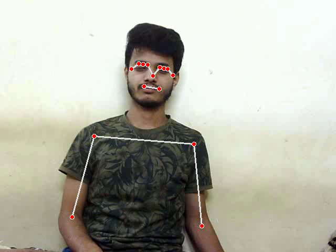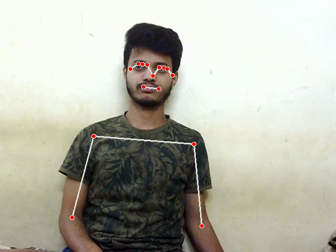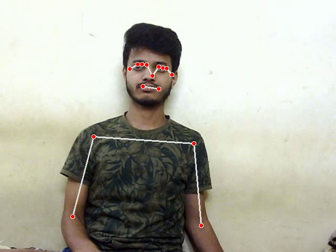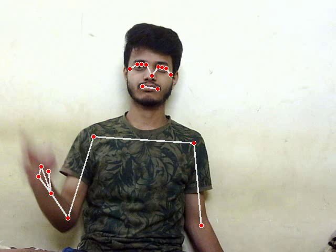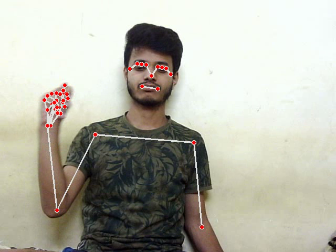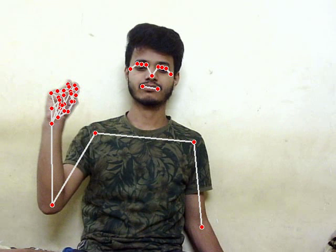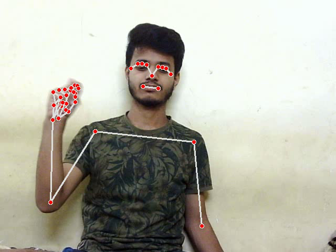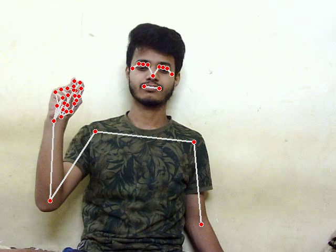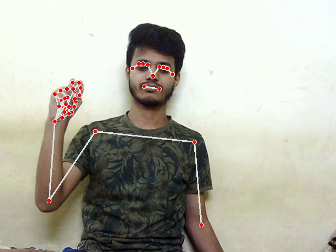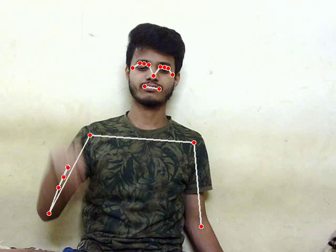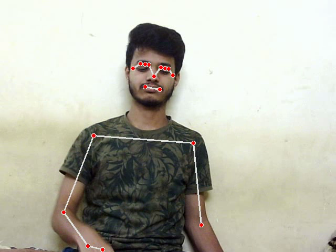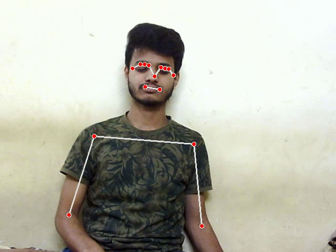bathroom